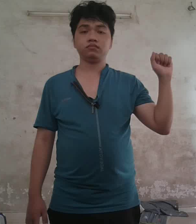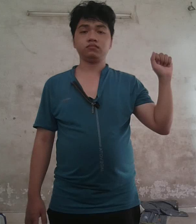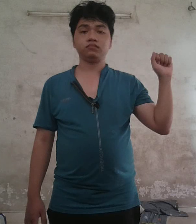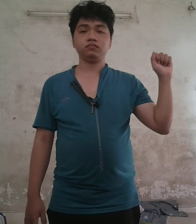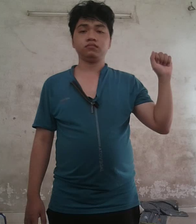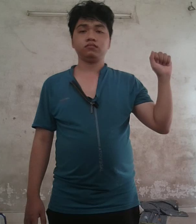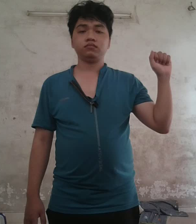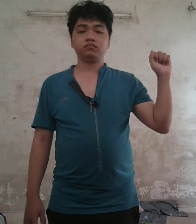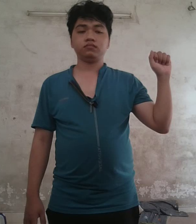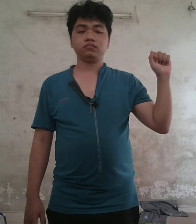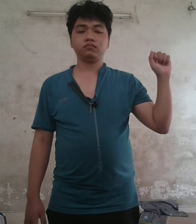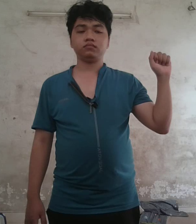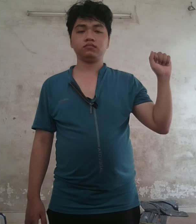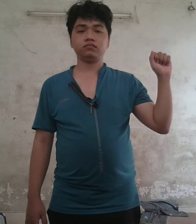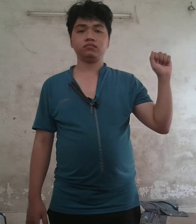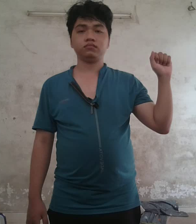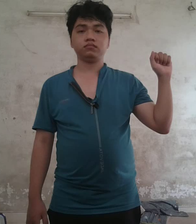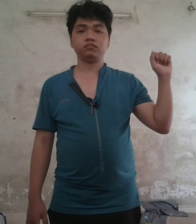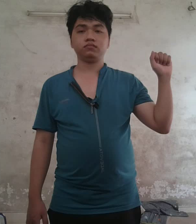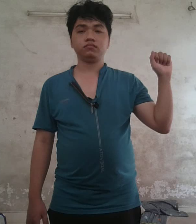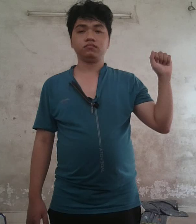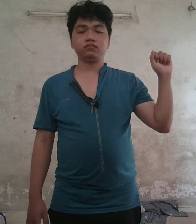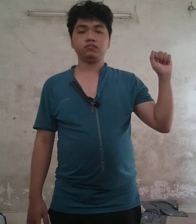a